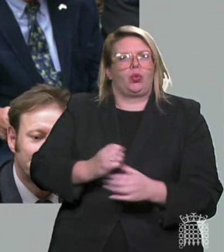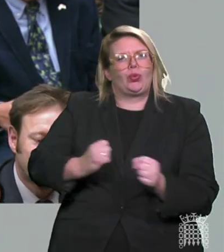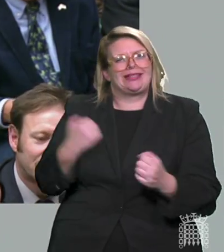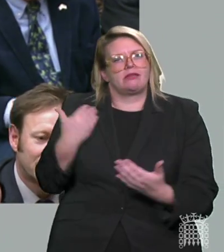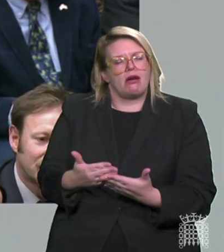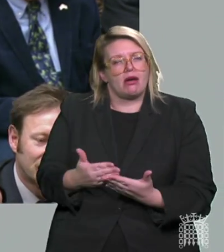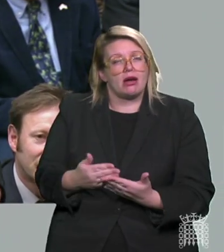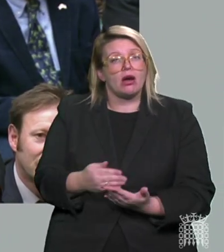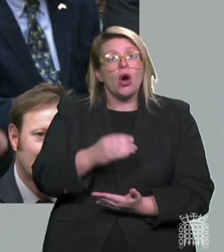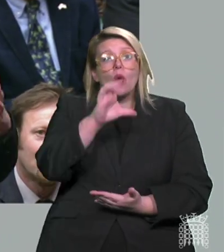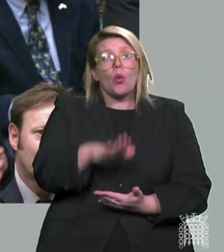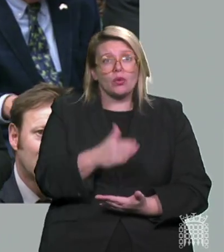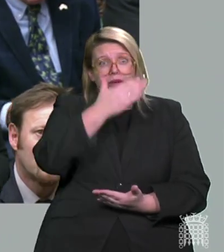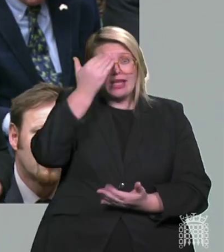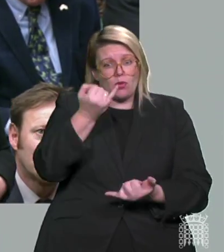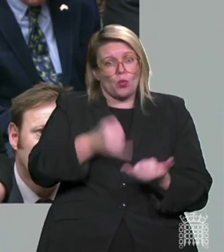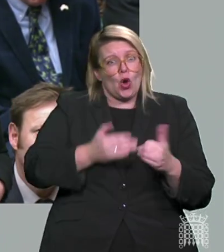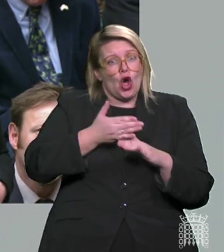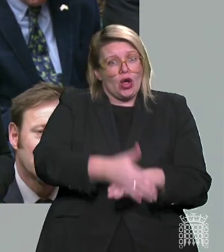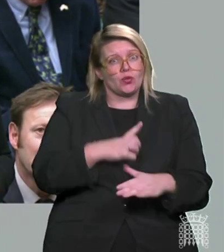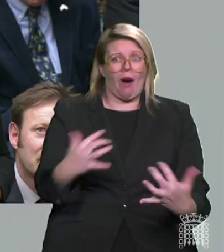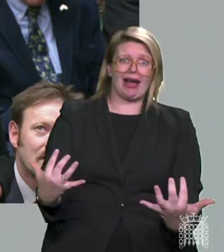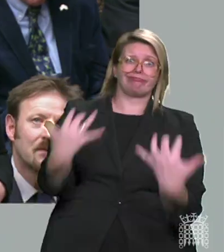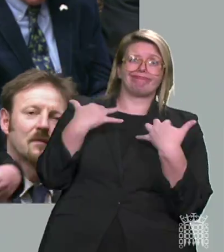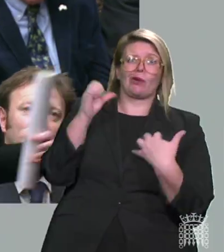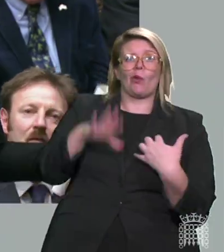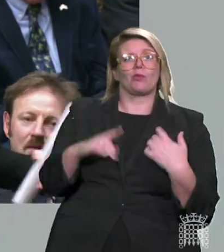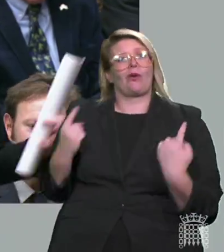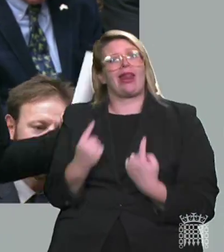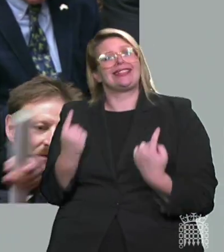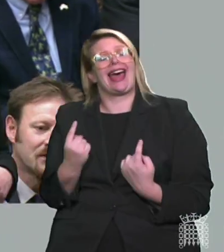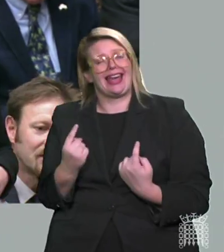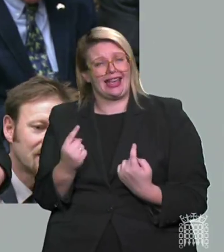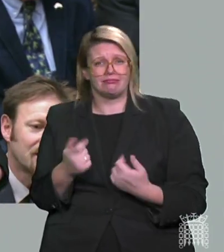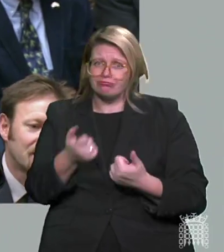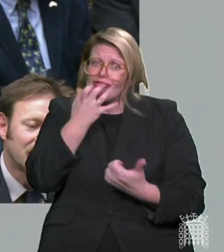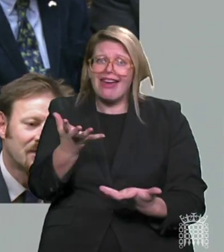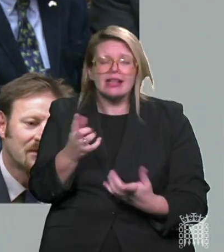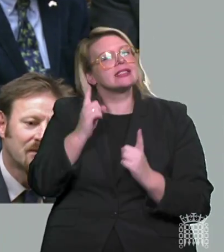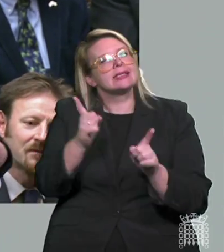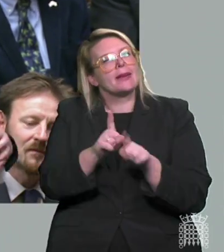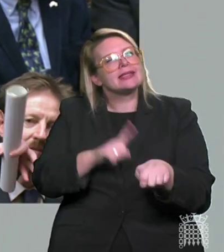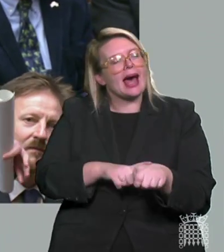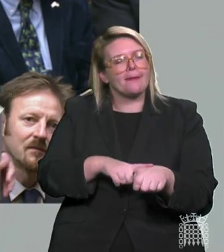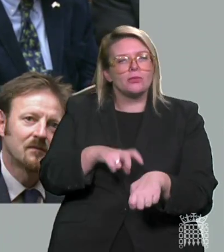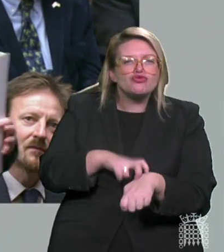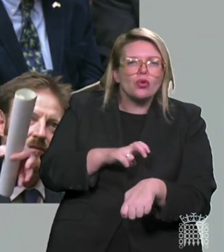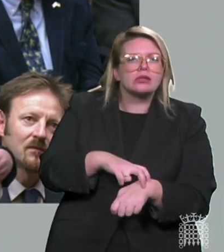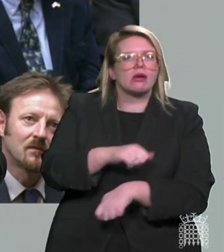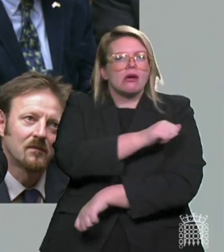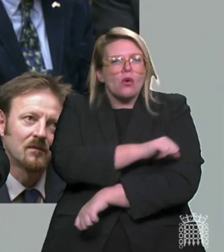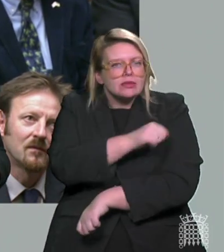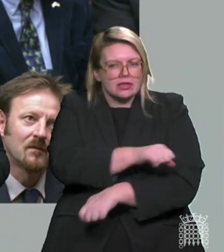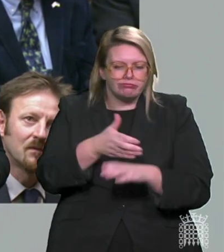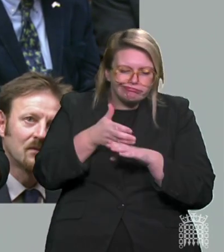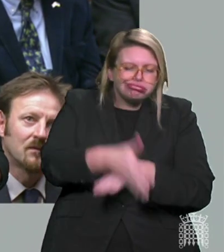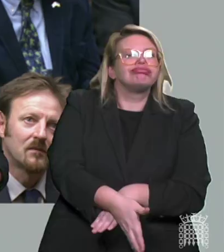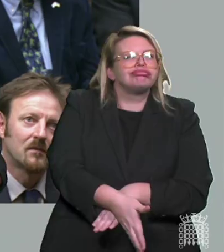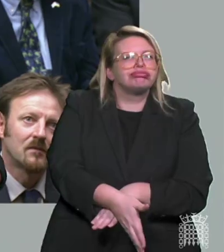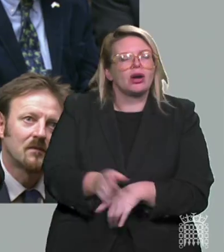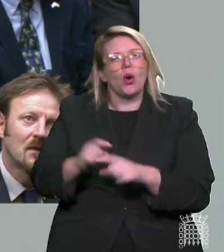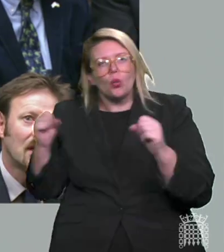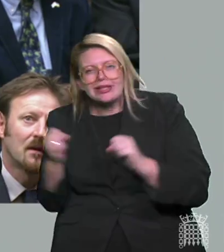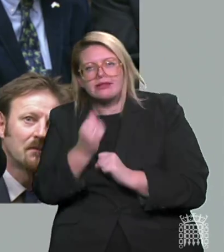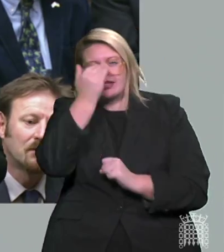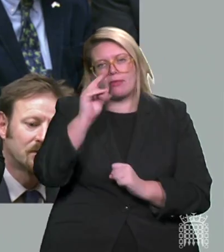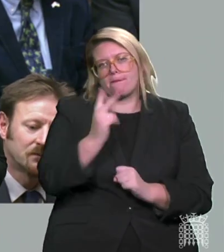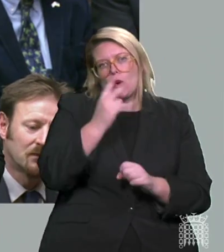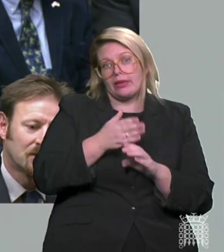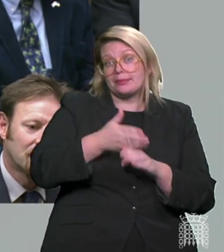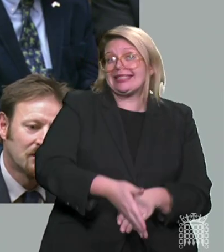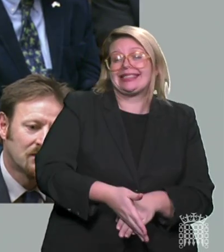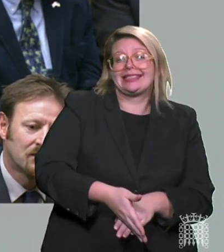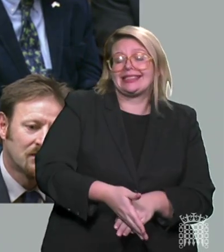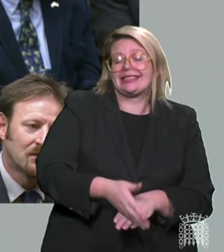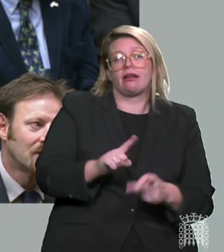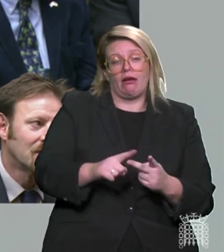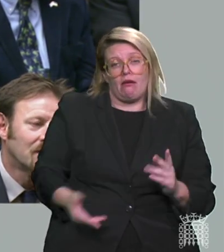Everybody comes to Cornwall for their summer holidays, which is brilliant, but it means that there is no respite in summer or winter for our health and social care professionals.